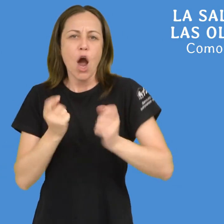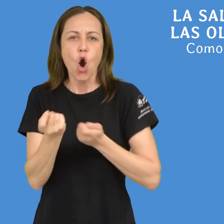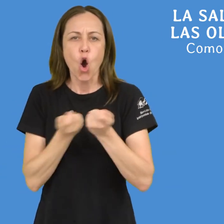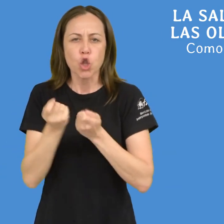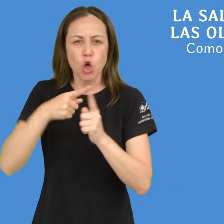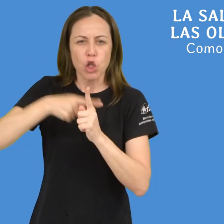control